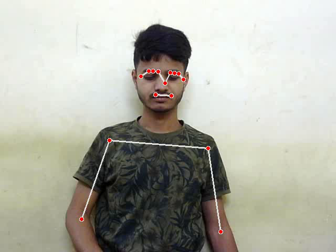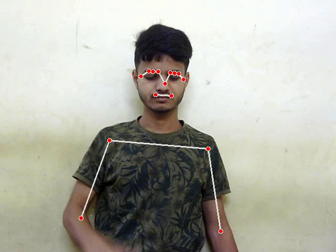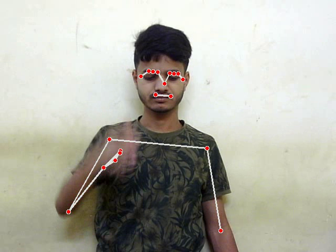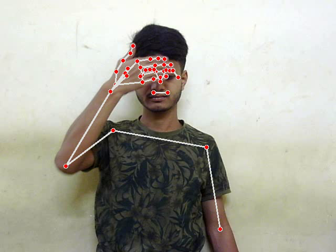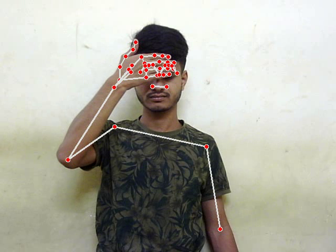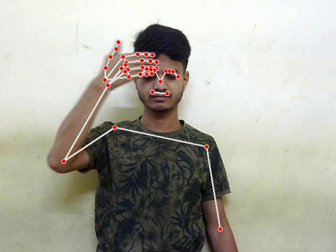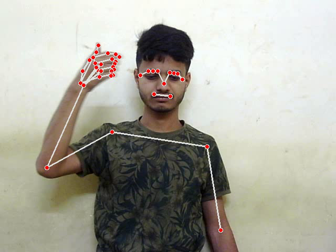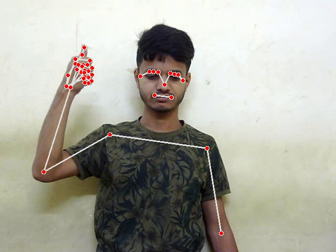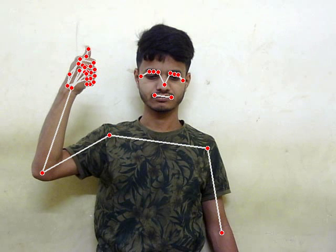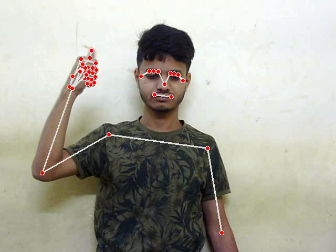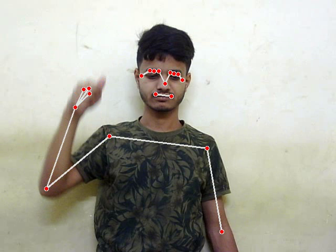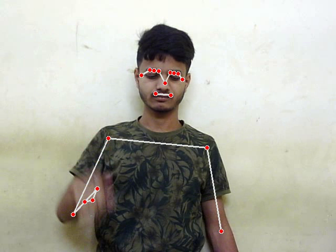forget